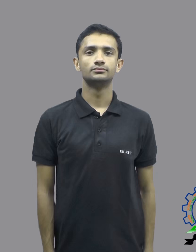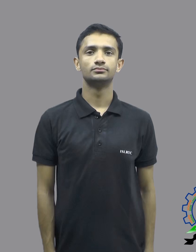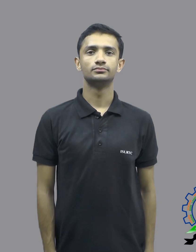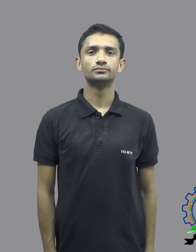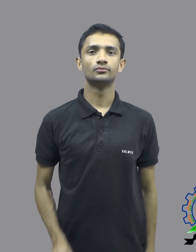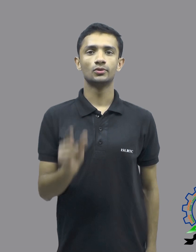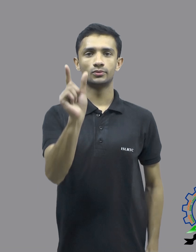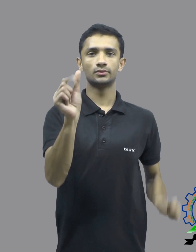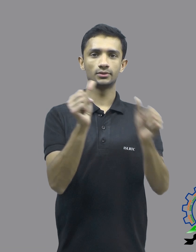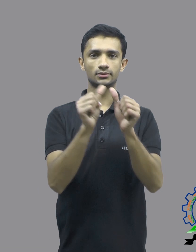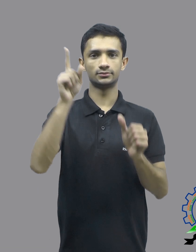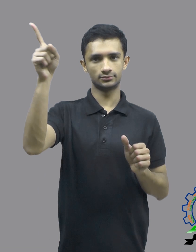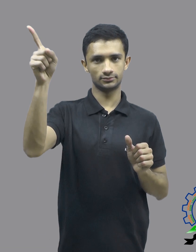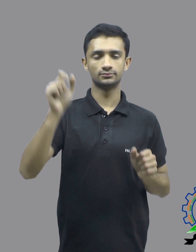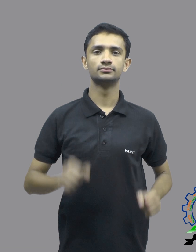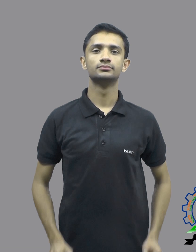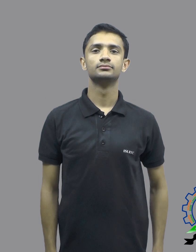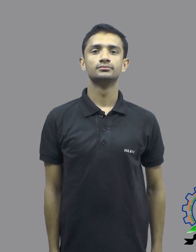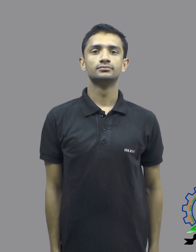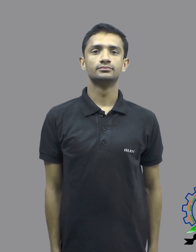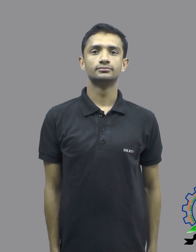Uttarkhand